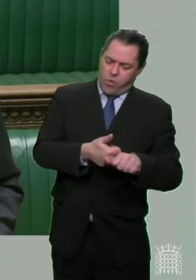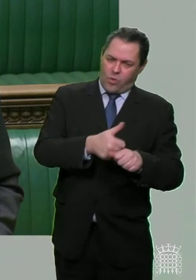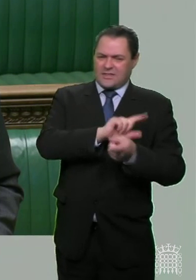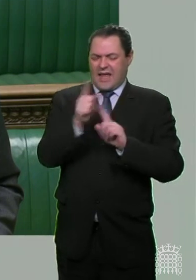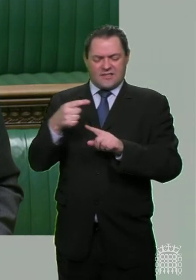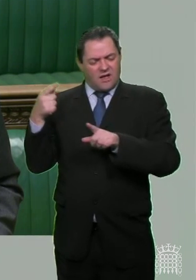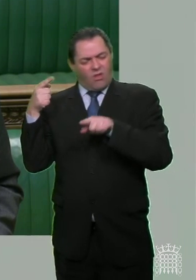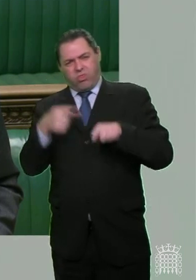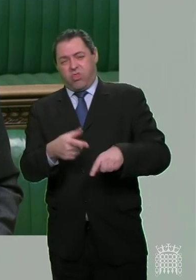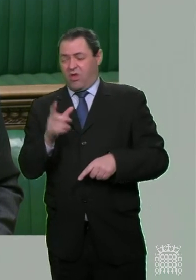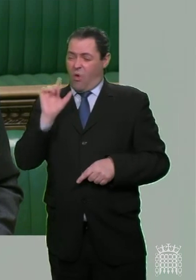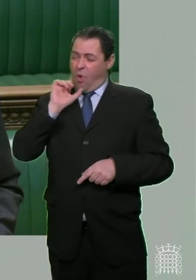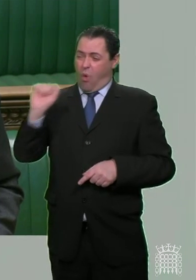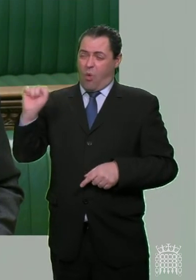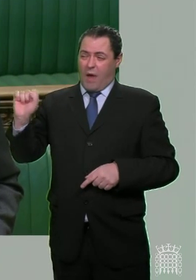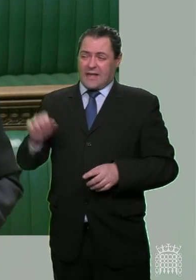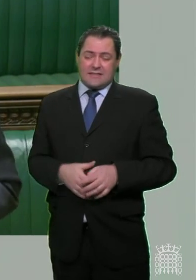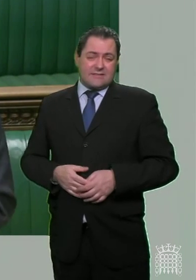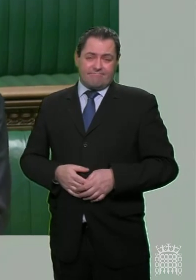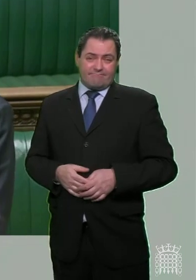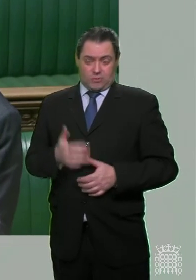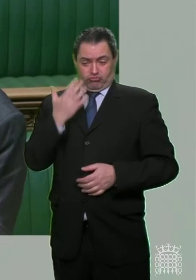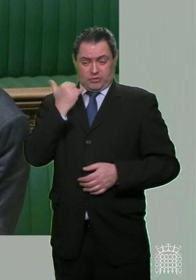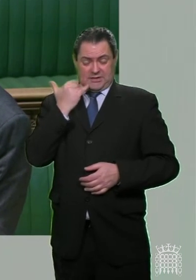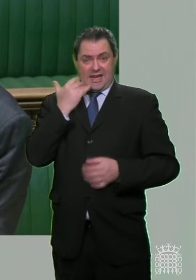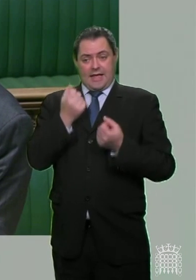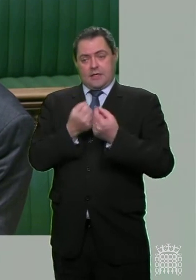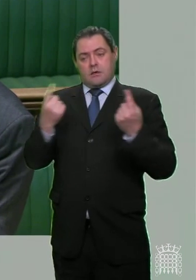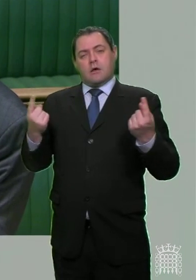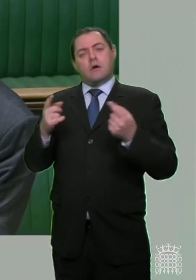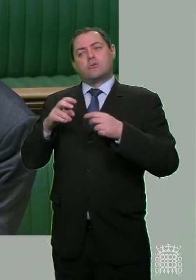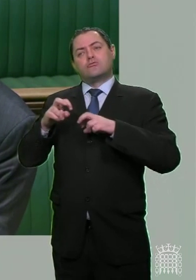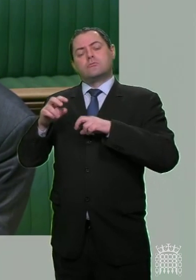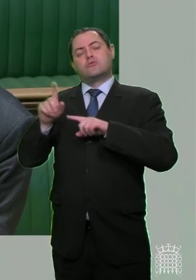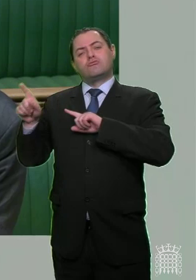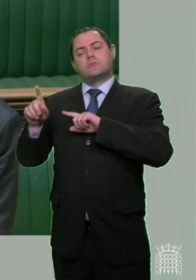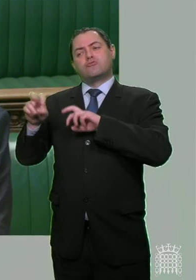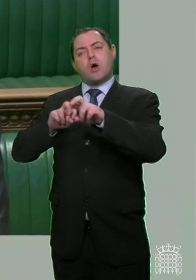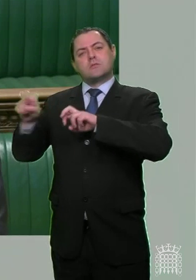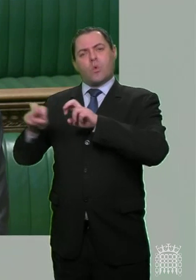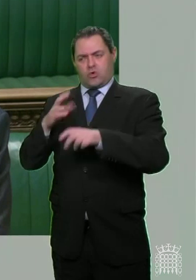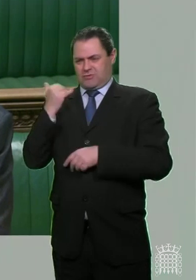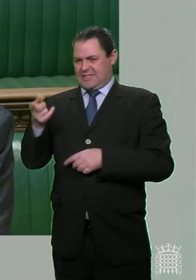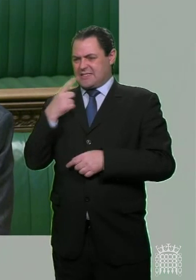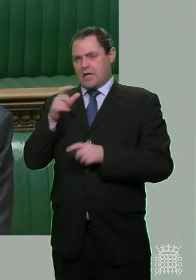It was only recently that the shadow Transport Secretary was saying that quarantine measures should be relaxed.